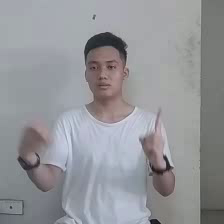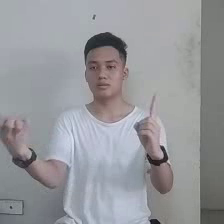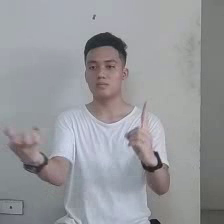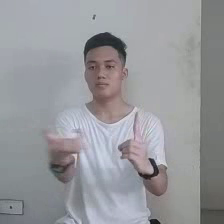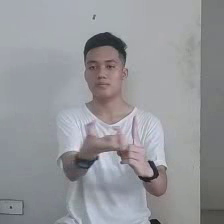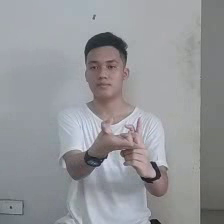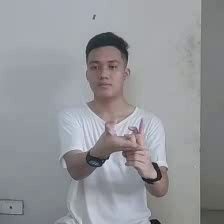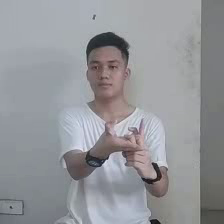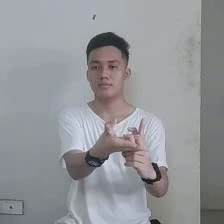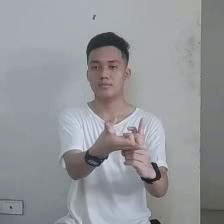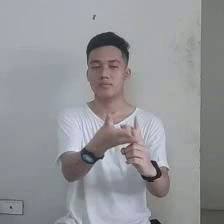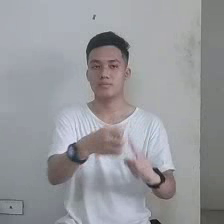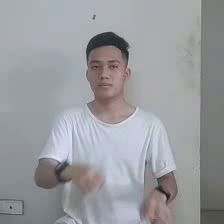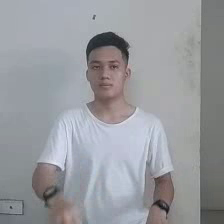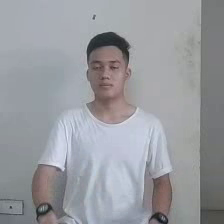Hâm mộ